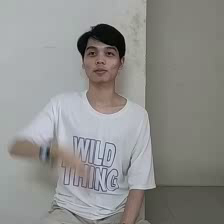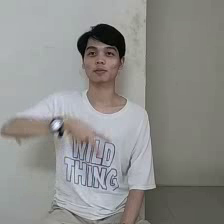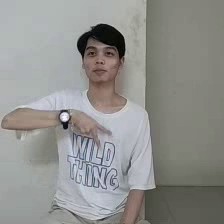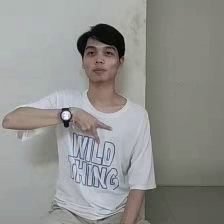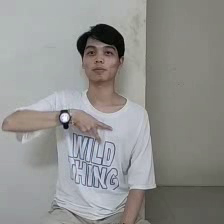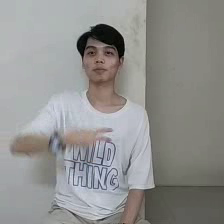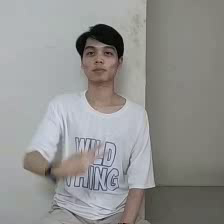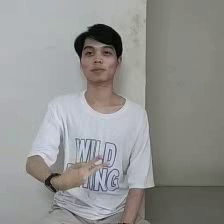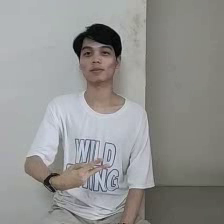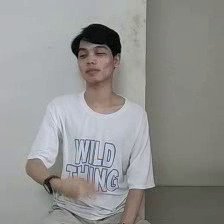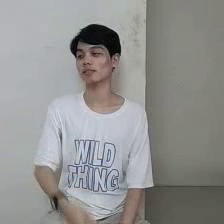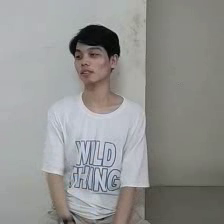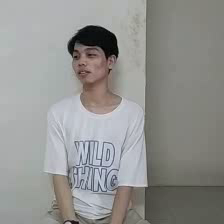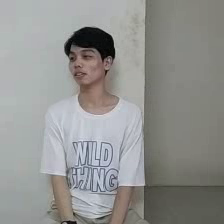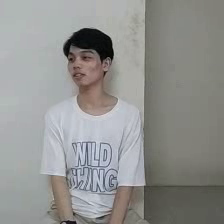Hy sinh